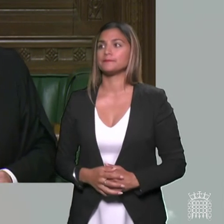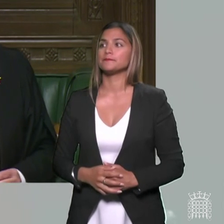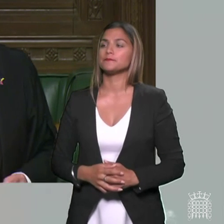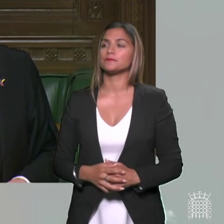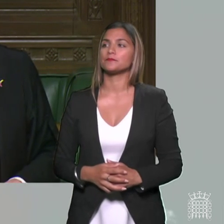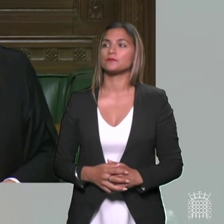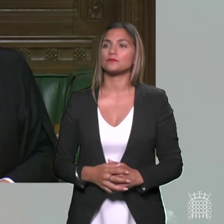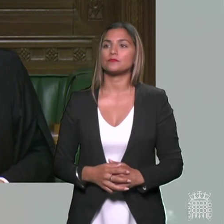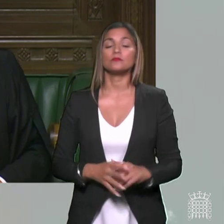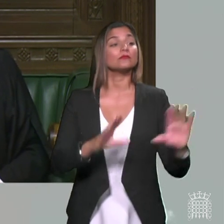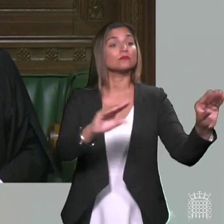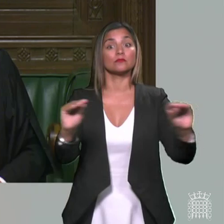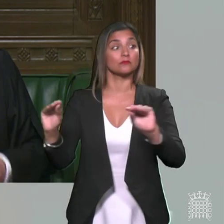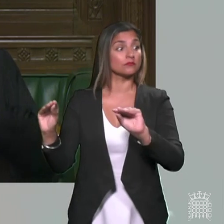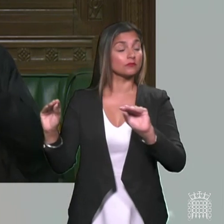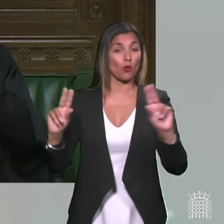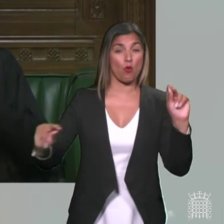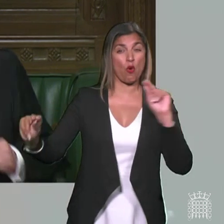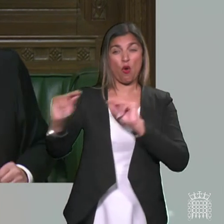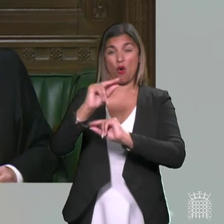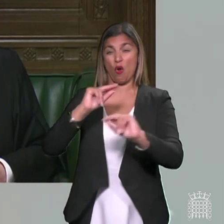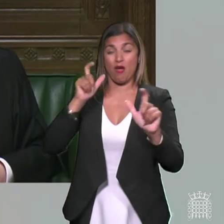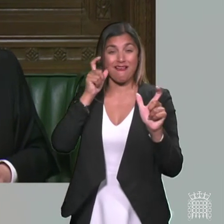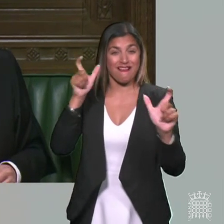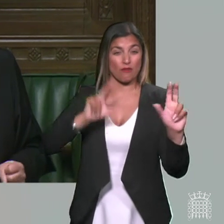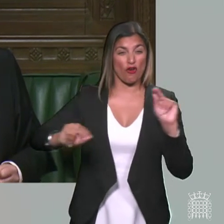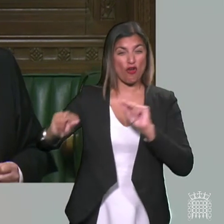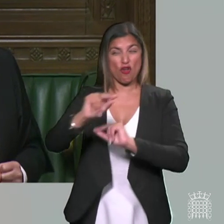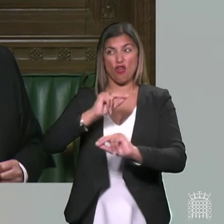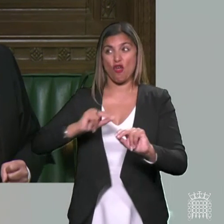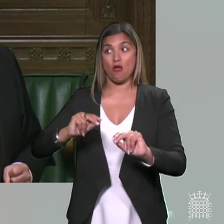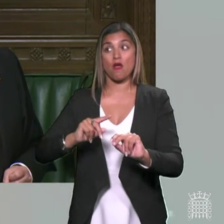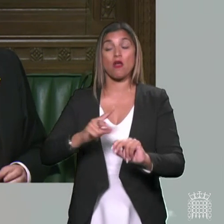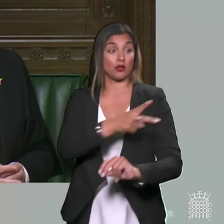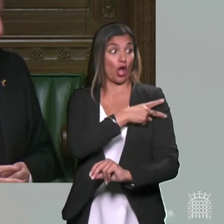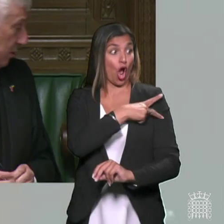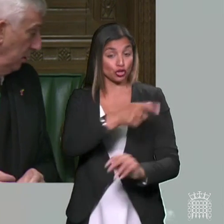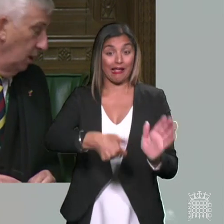Out—now.